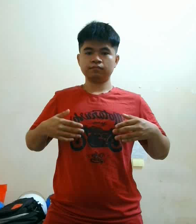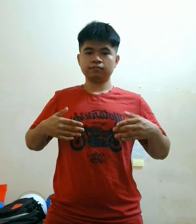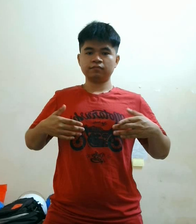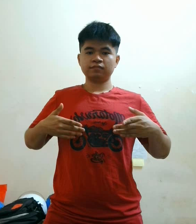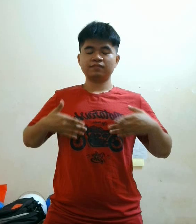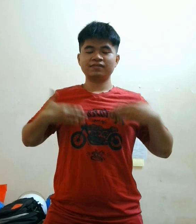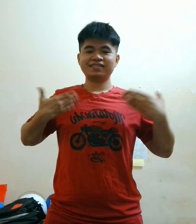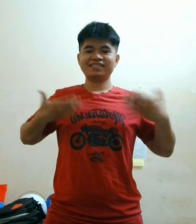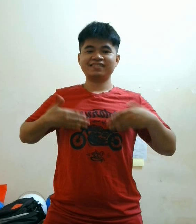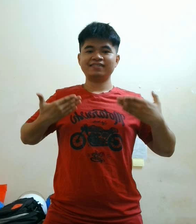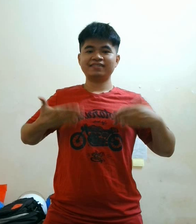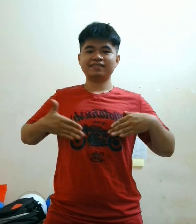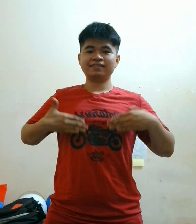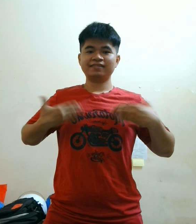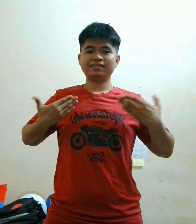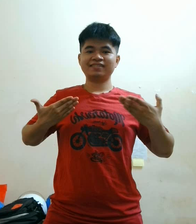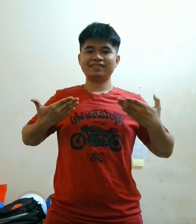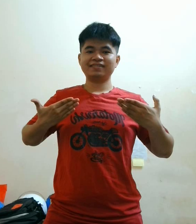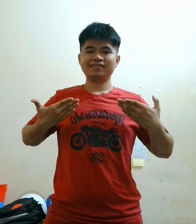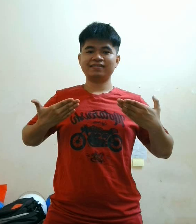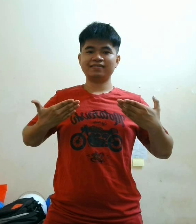vui ve